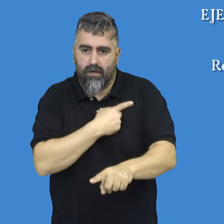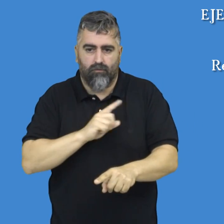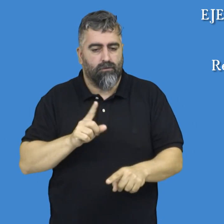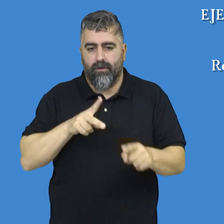no